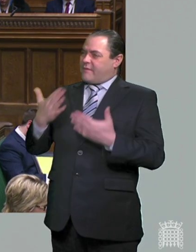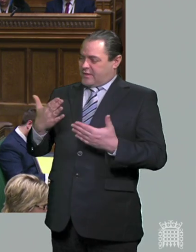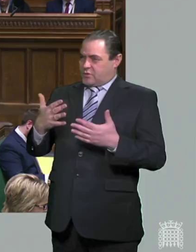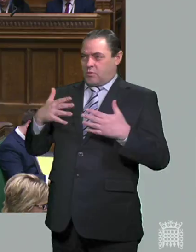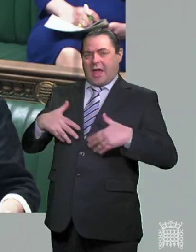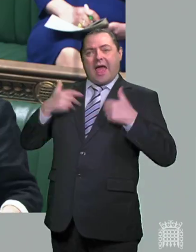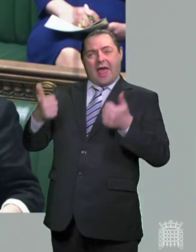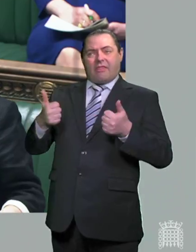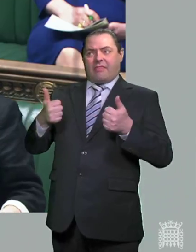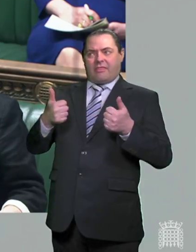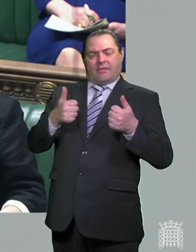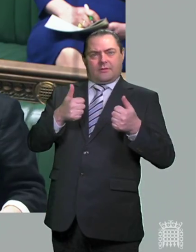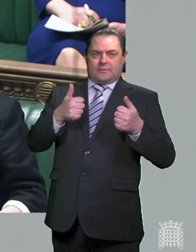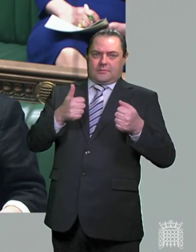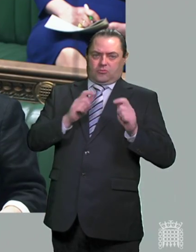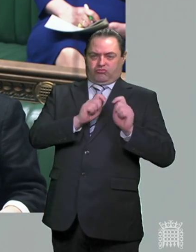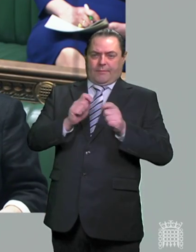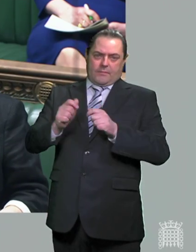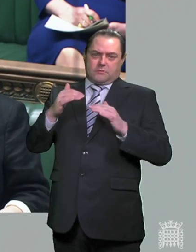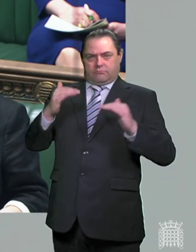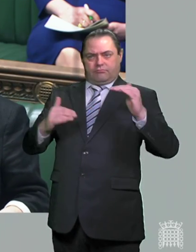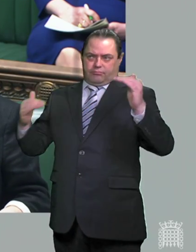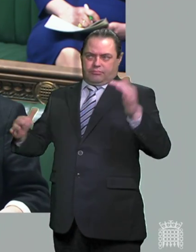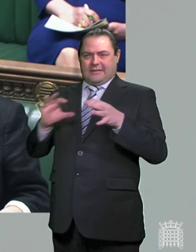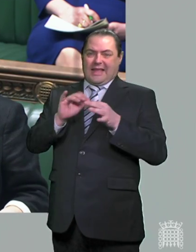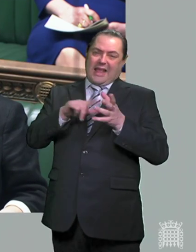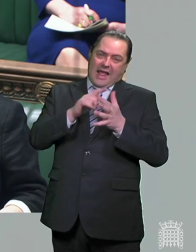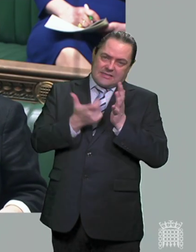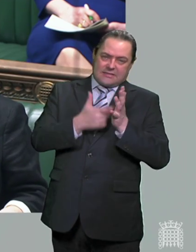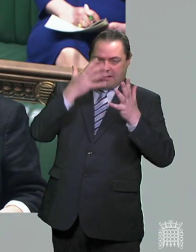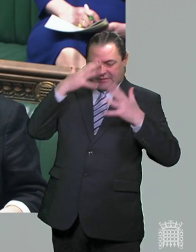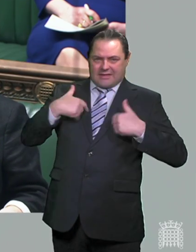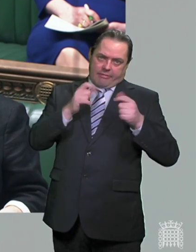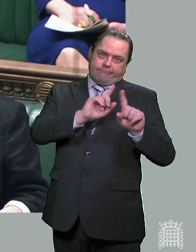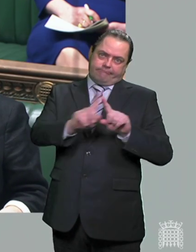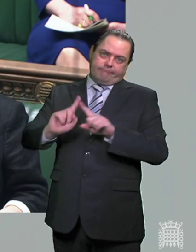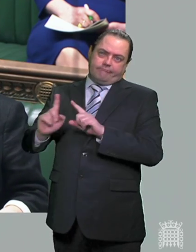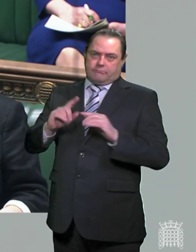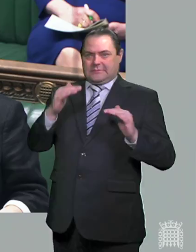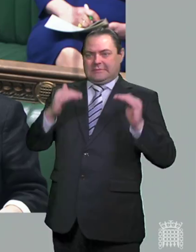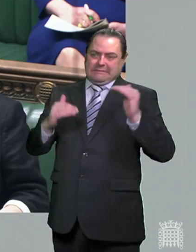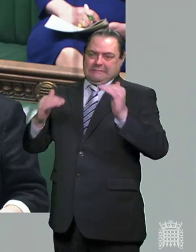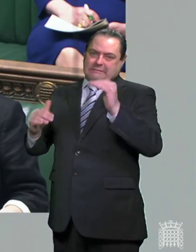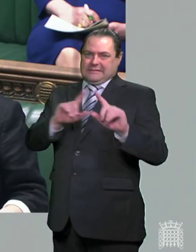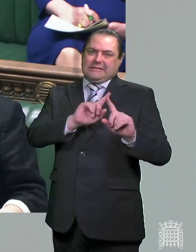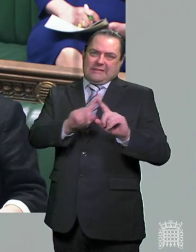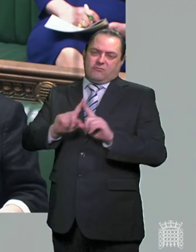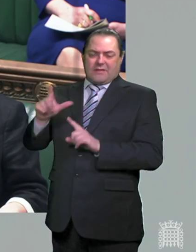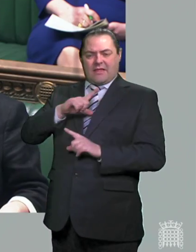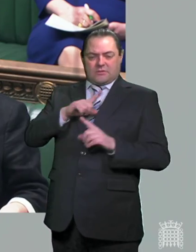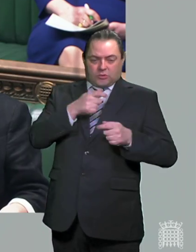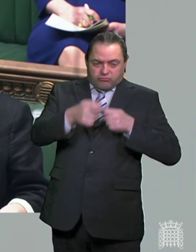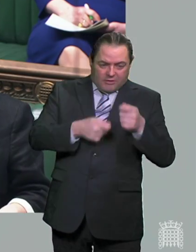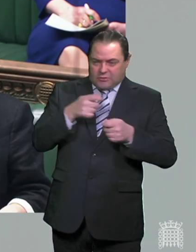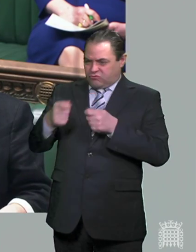Health disparities exist across a wide variety of conditions, from cancer to mental health, and contribute to the unacceptable variation in health outcomes.